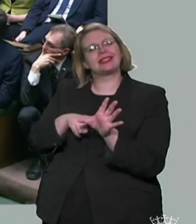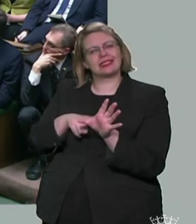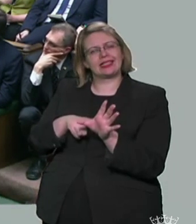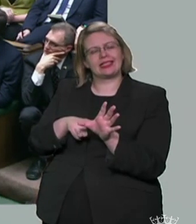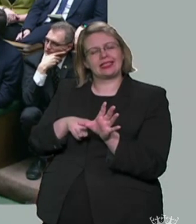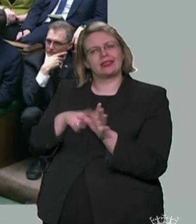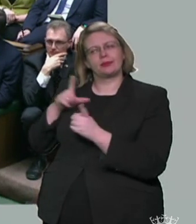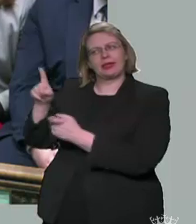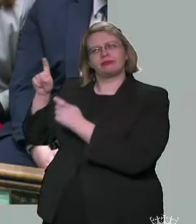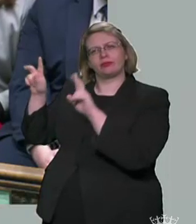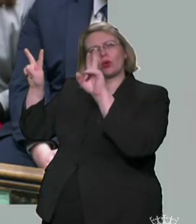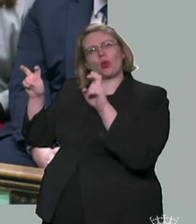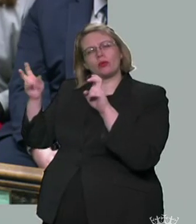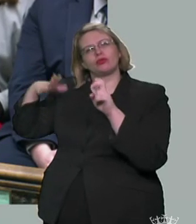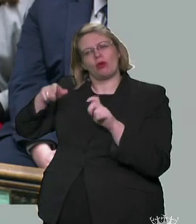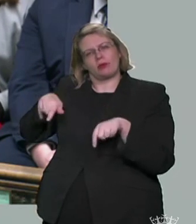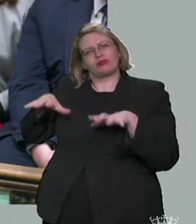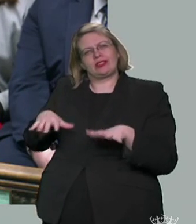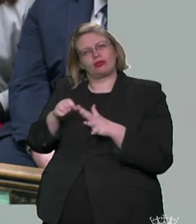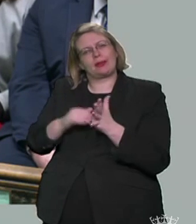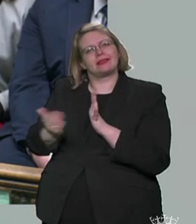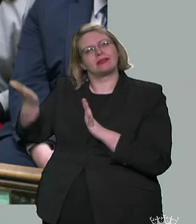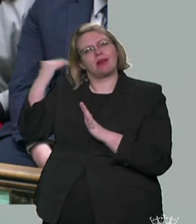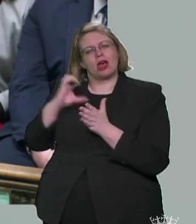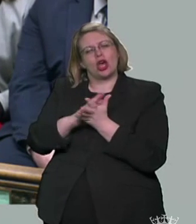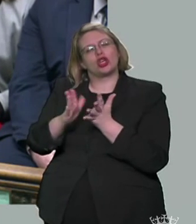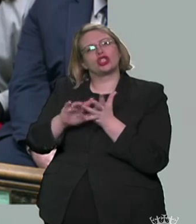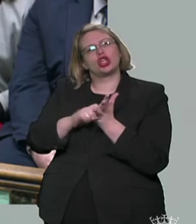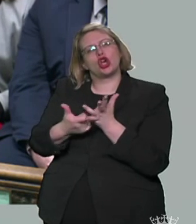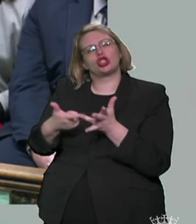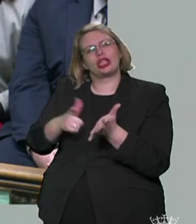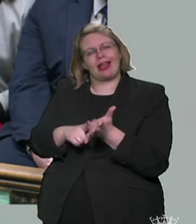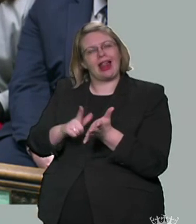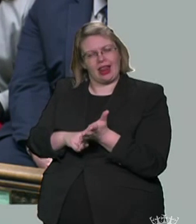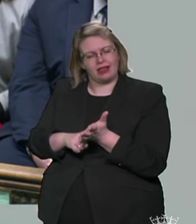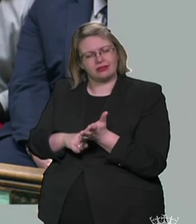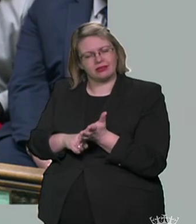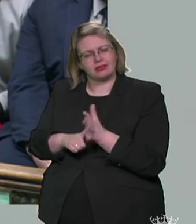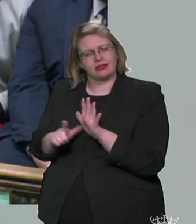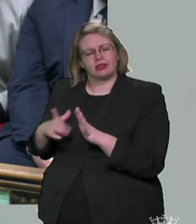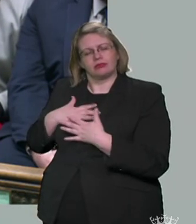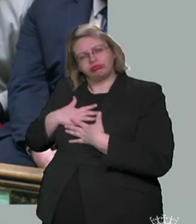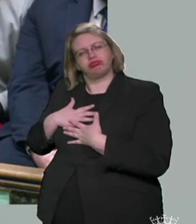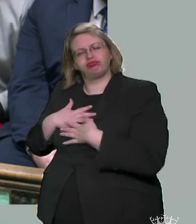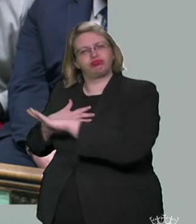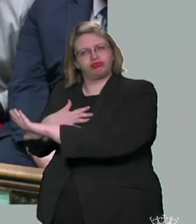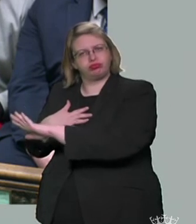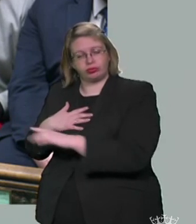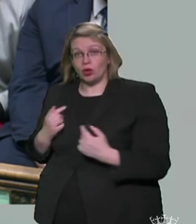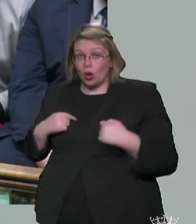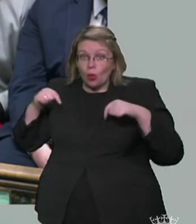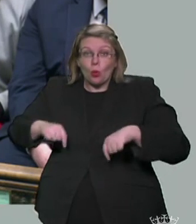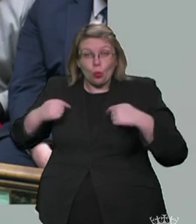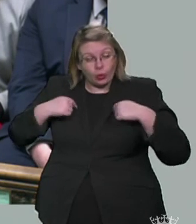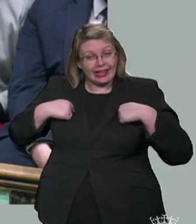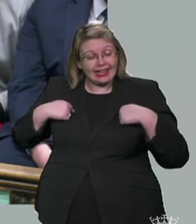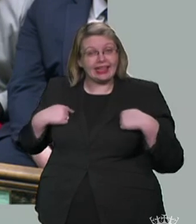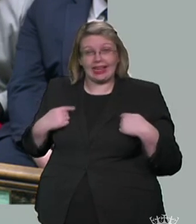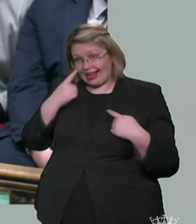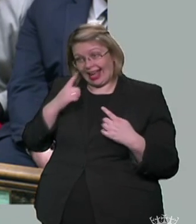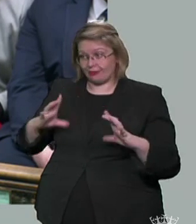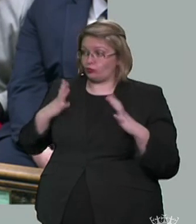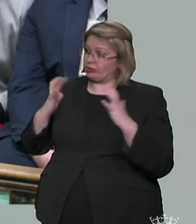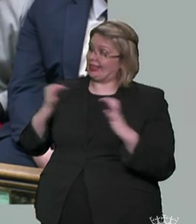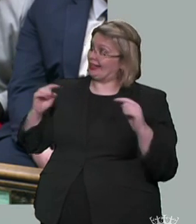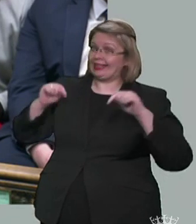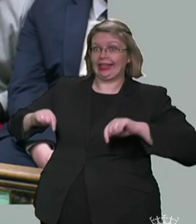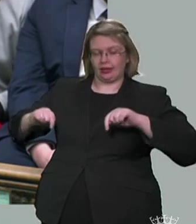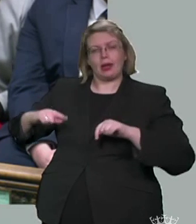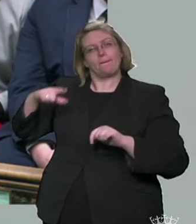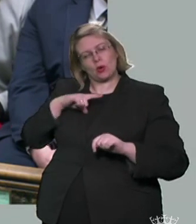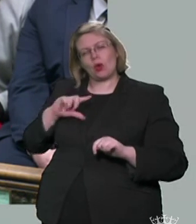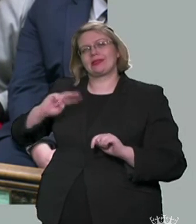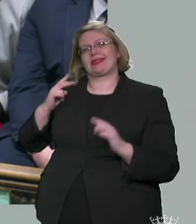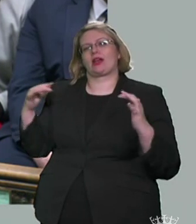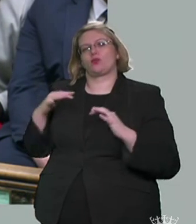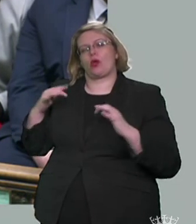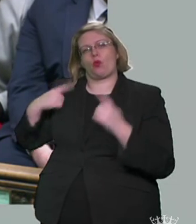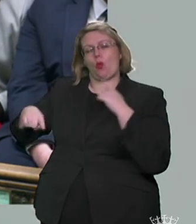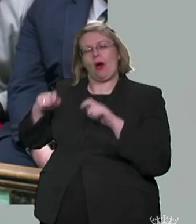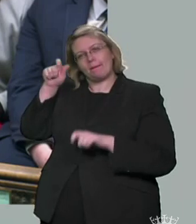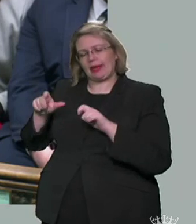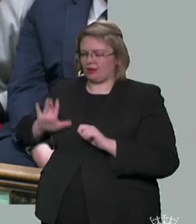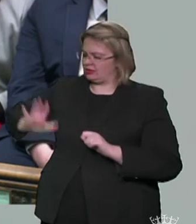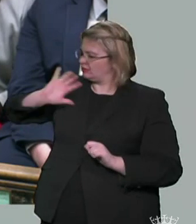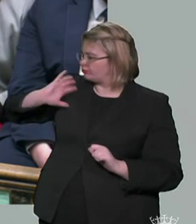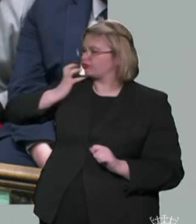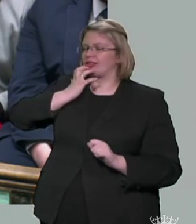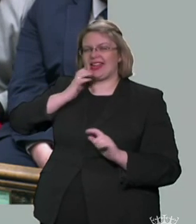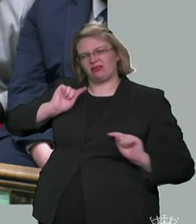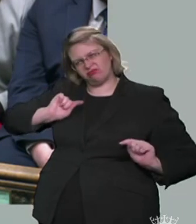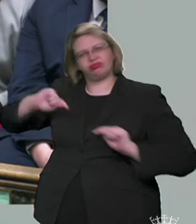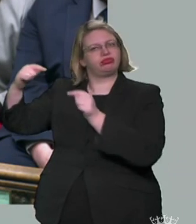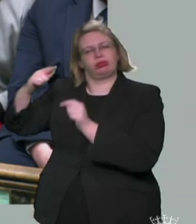As we salute the courage of the people of Ukraine, it reminds us that we can meet in freedom today only because of the courage of a generation of men and women who, in the second world war, defended us from annihilation.